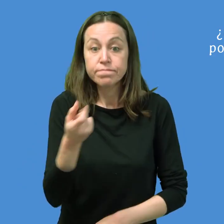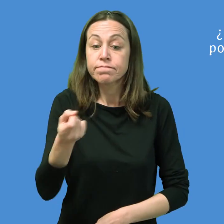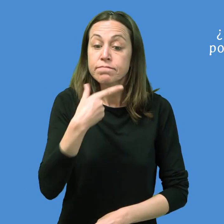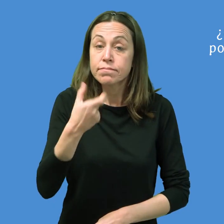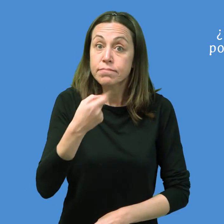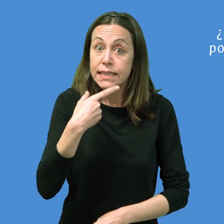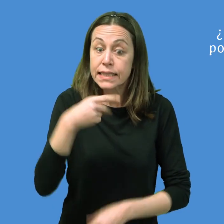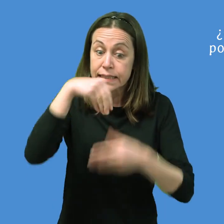droga